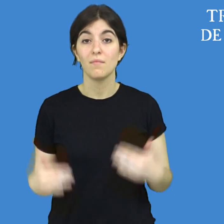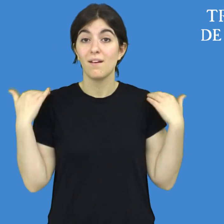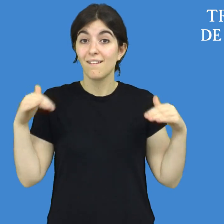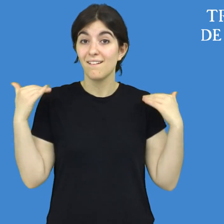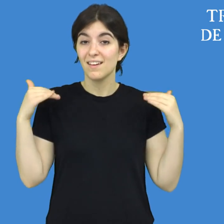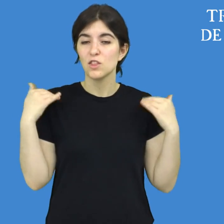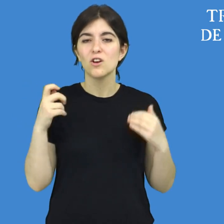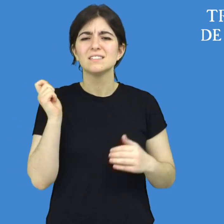ejercicio